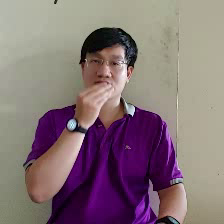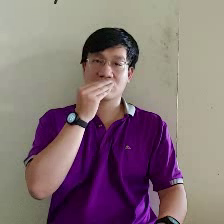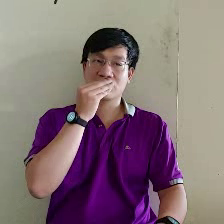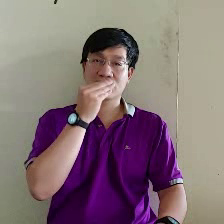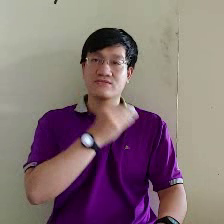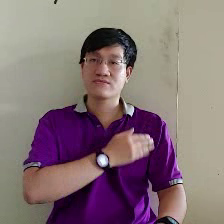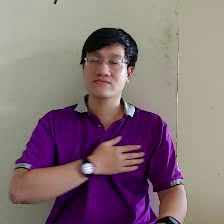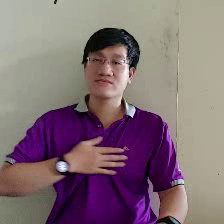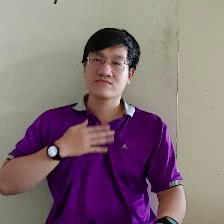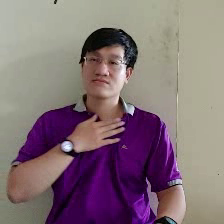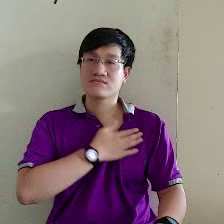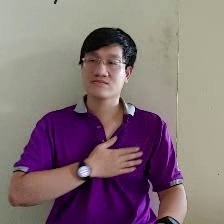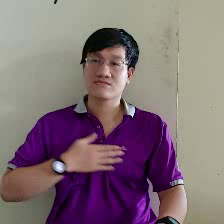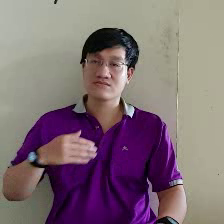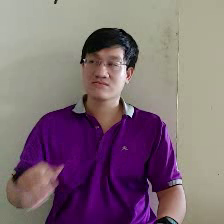Ăn mừng